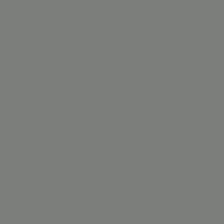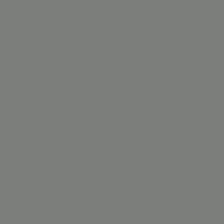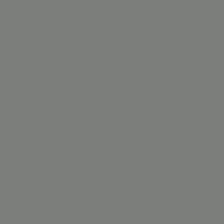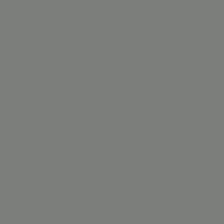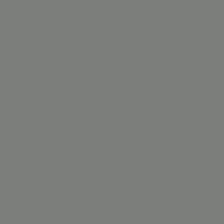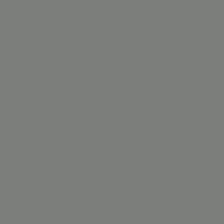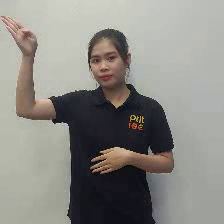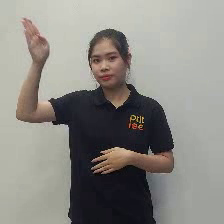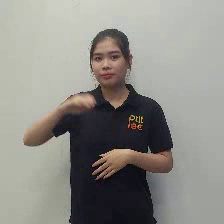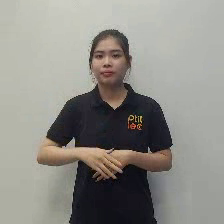Chào